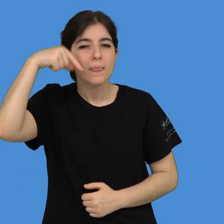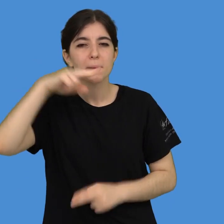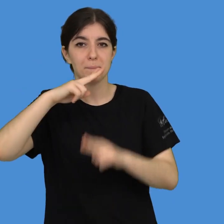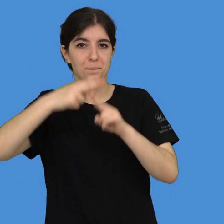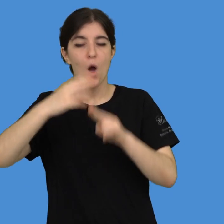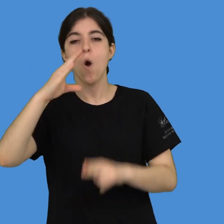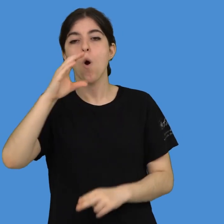nombre